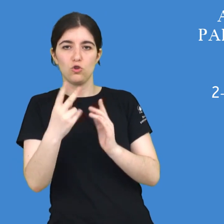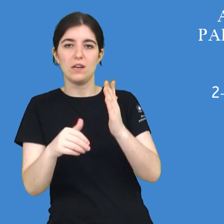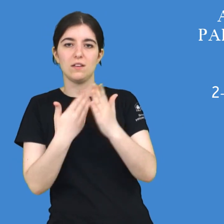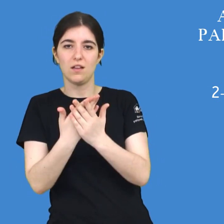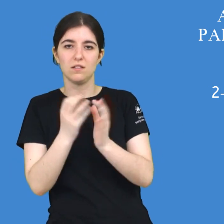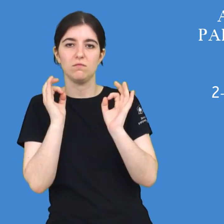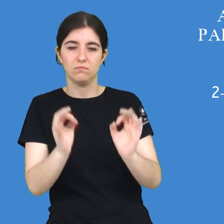hasta